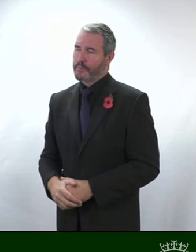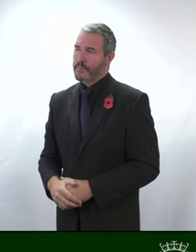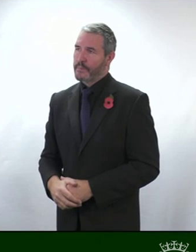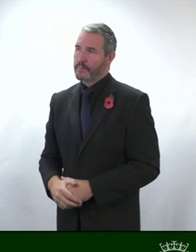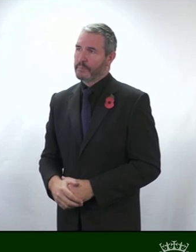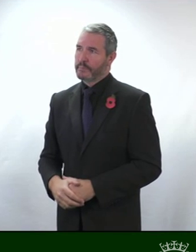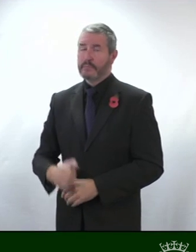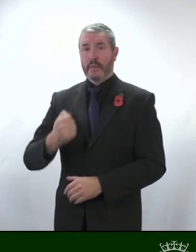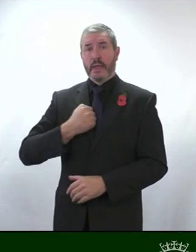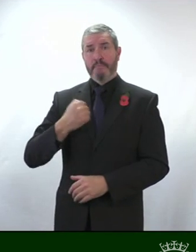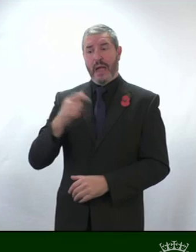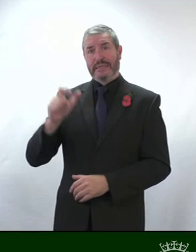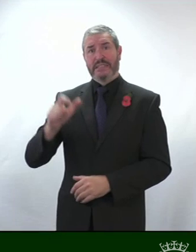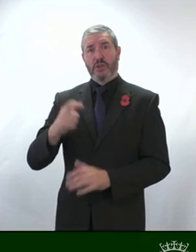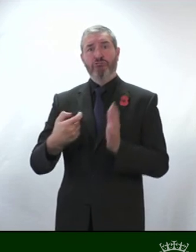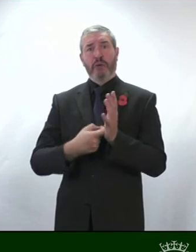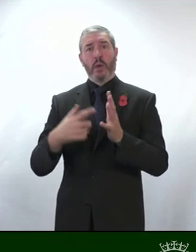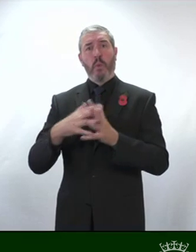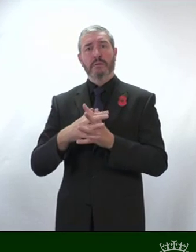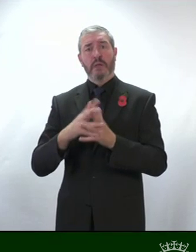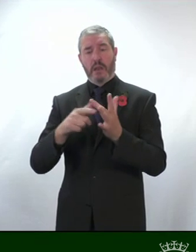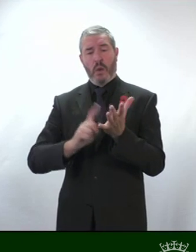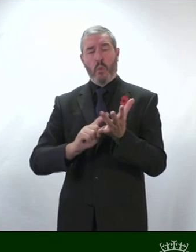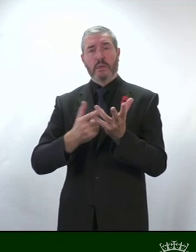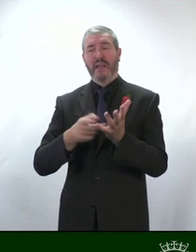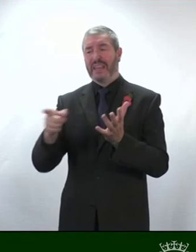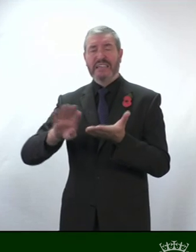My constituent Rikky Wilson is one of the excluded.